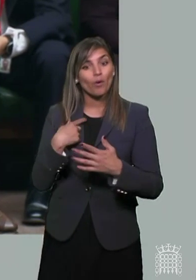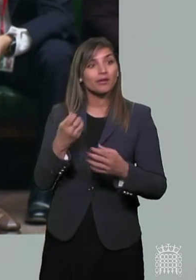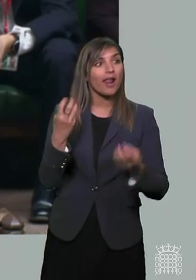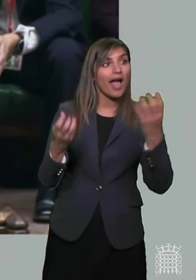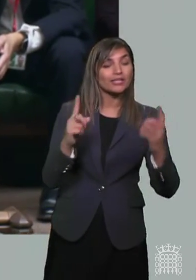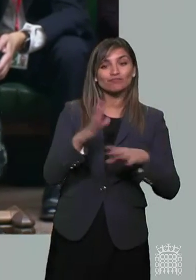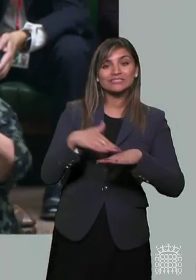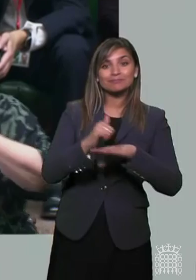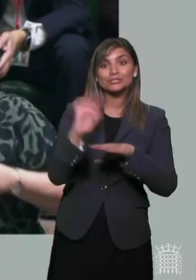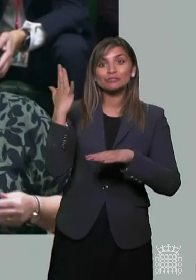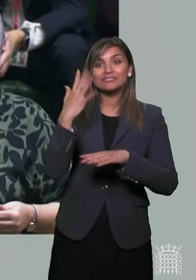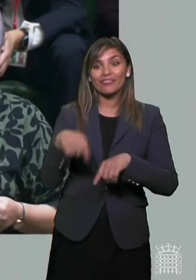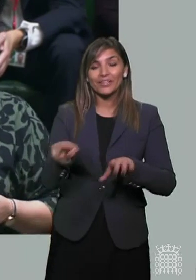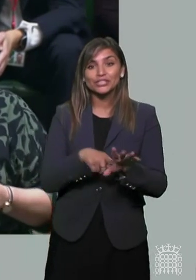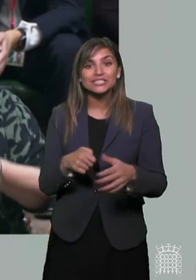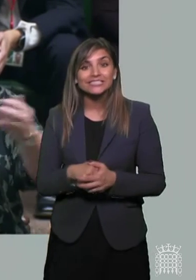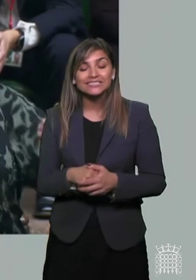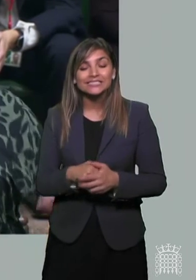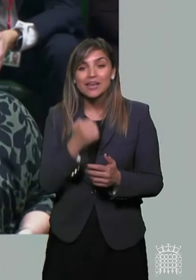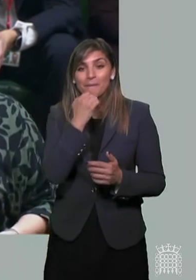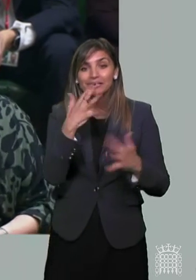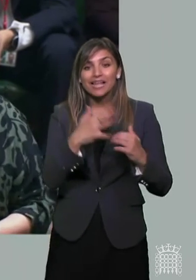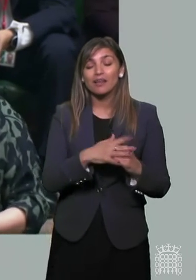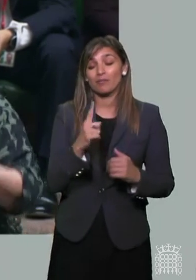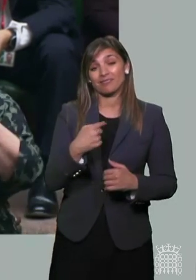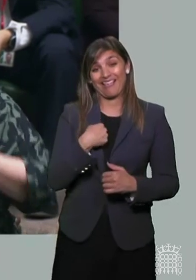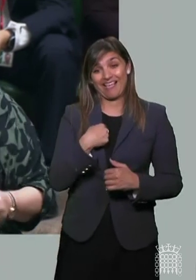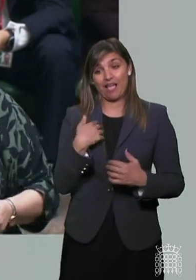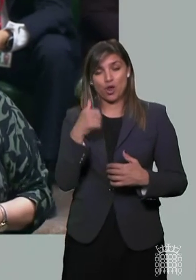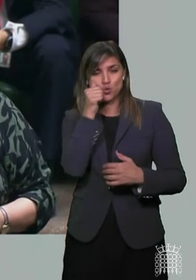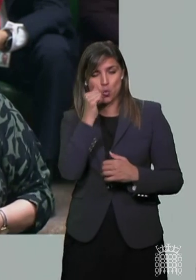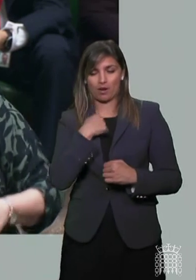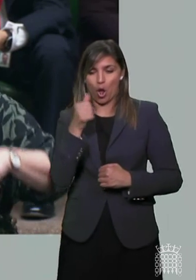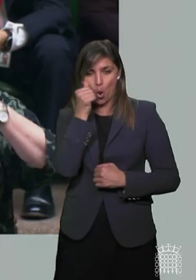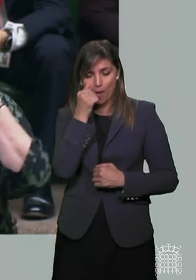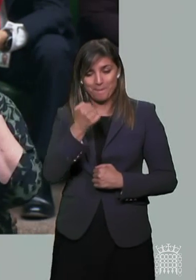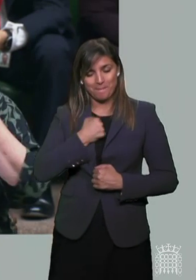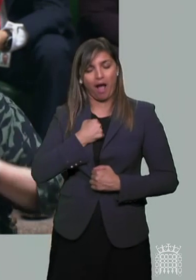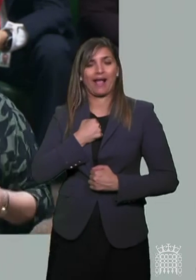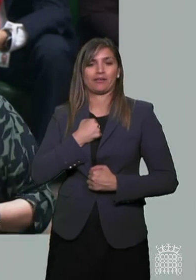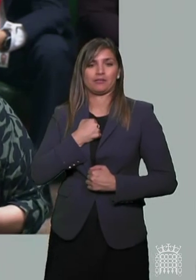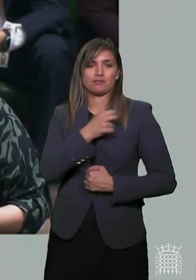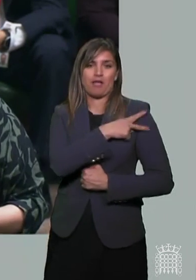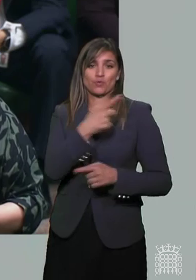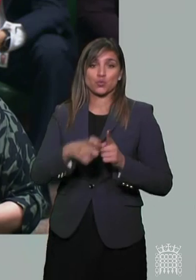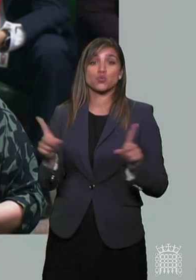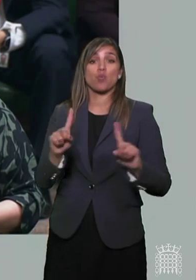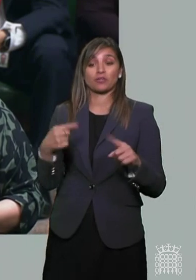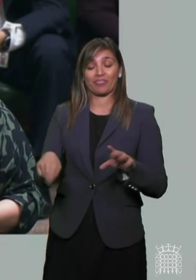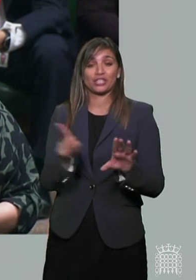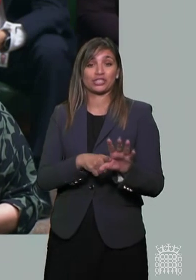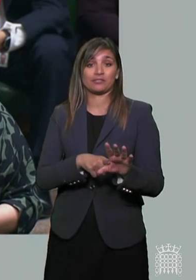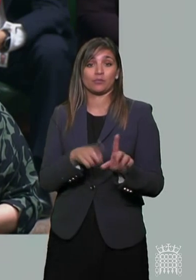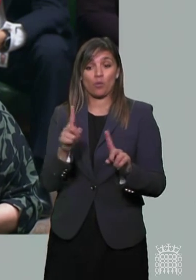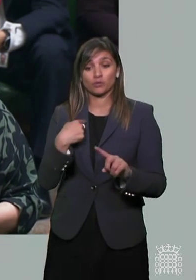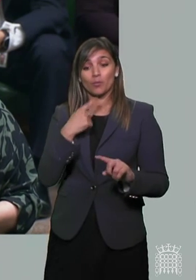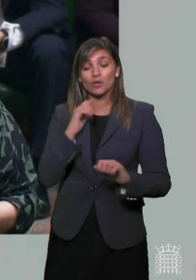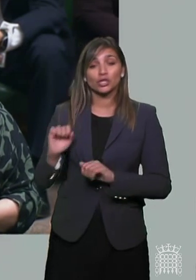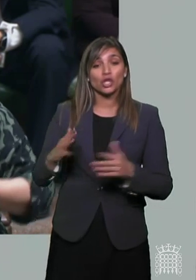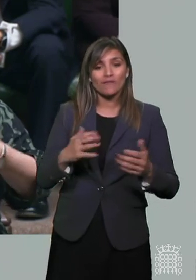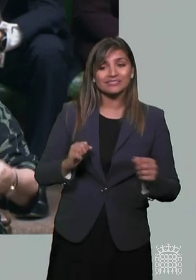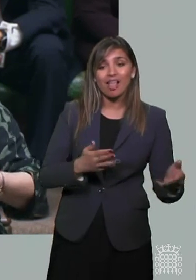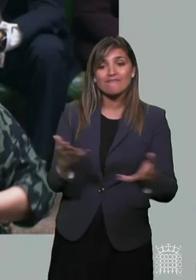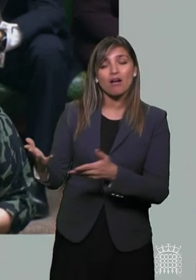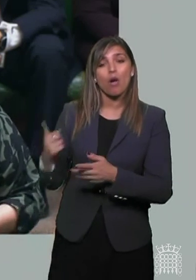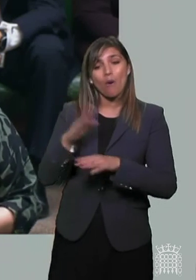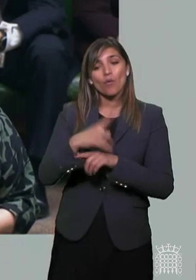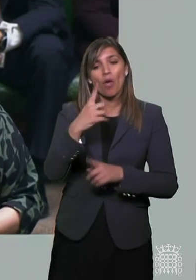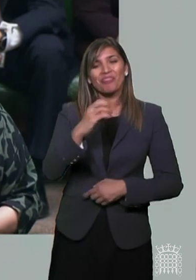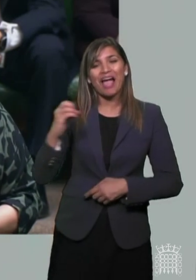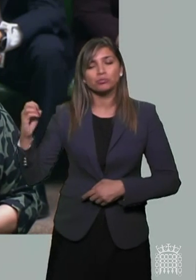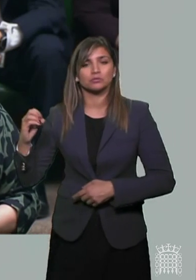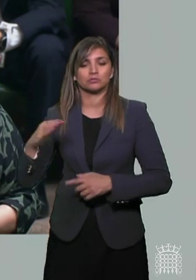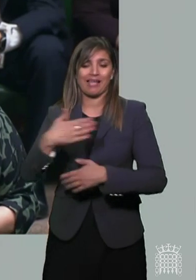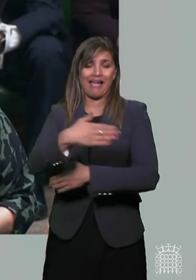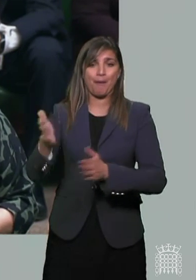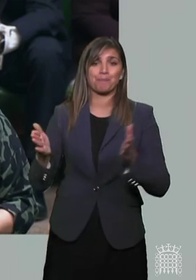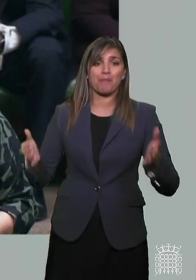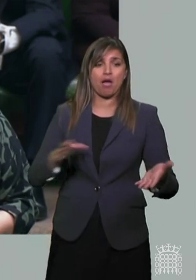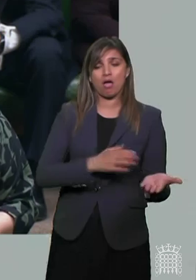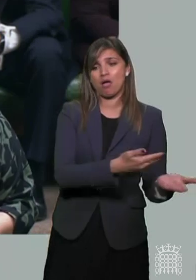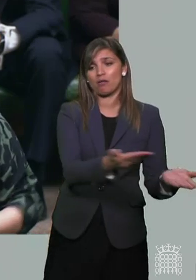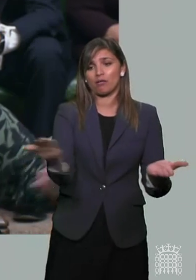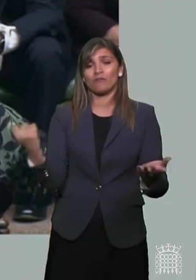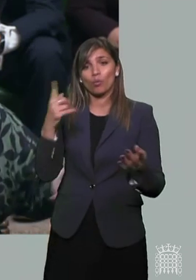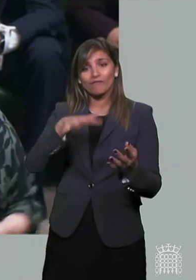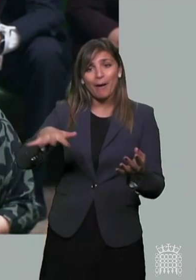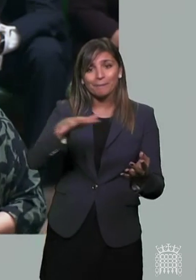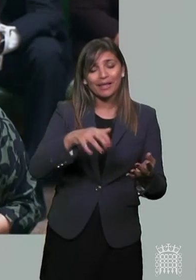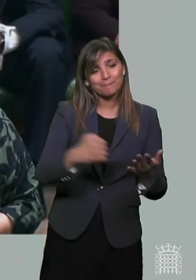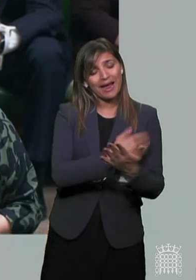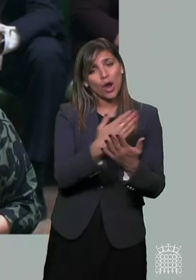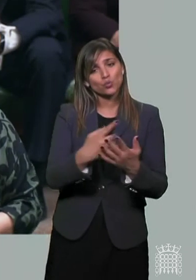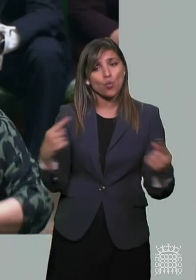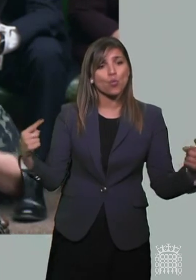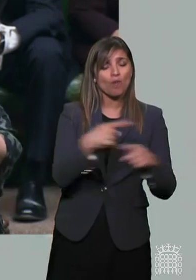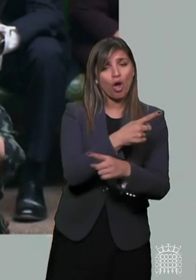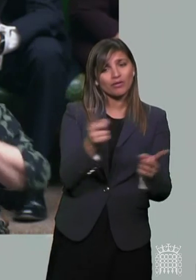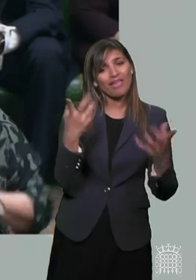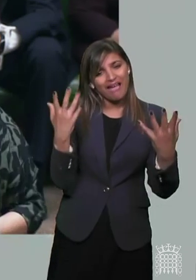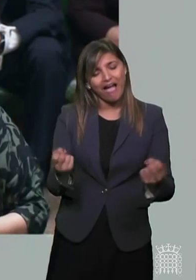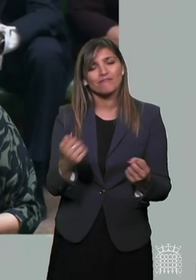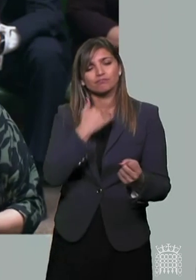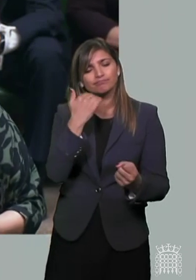Unlike the Prime Minister, I am not in the dark about what my staff are doing this year: we are serving and delivering over 1,000 hampers and gifts to families across Swansea to ensure that they get a Christmas.